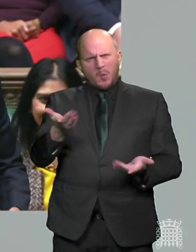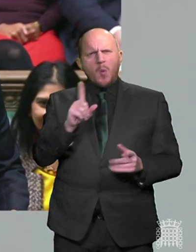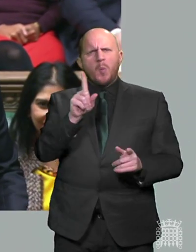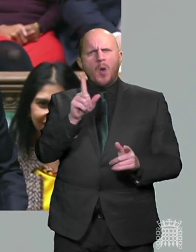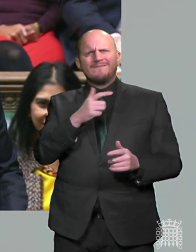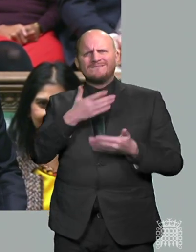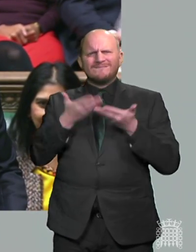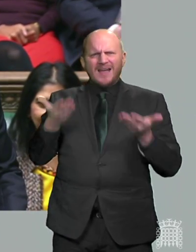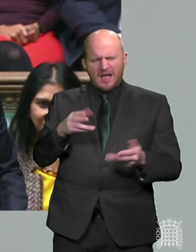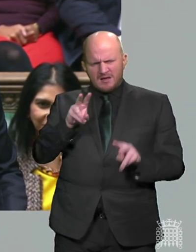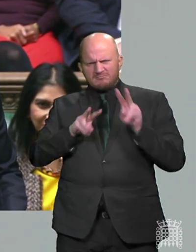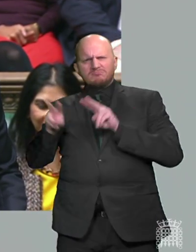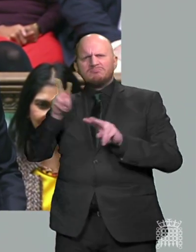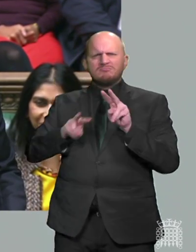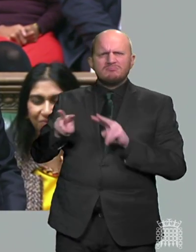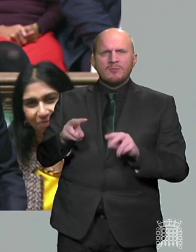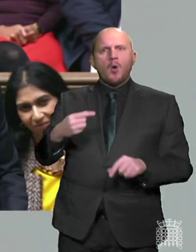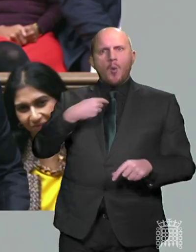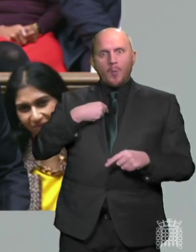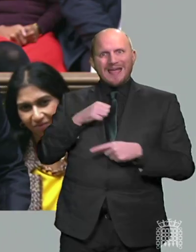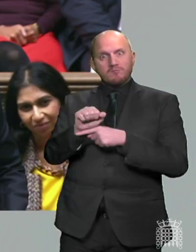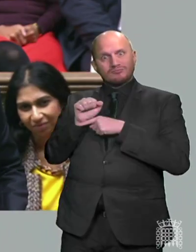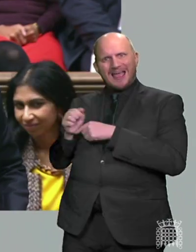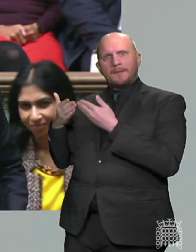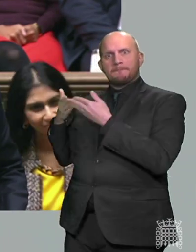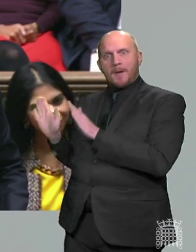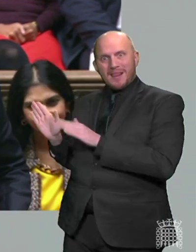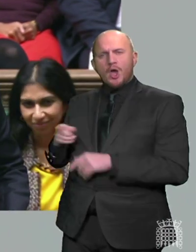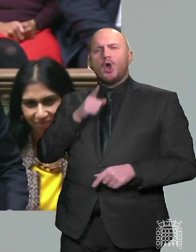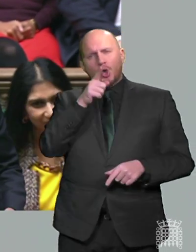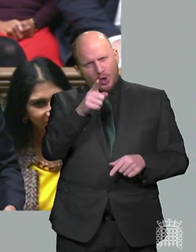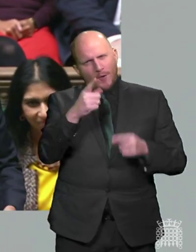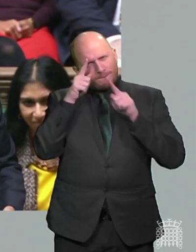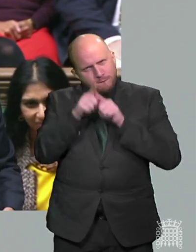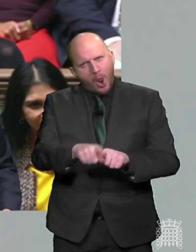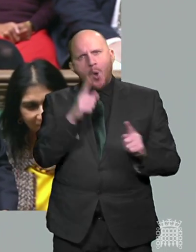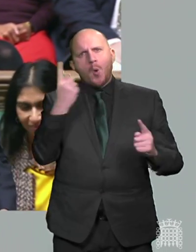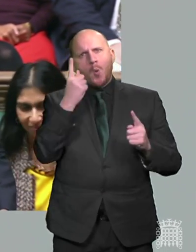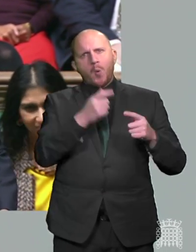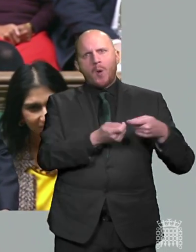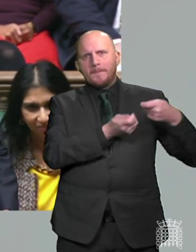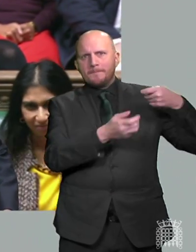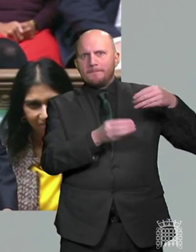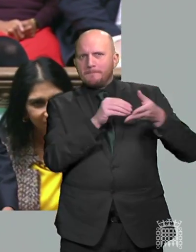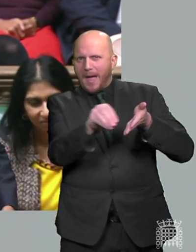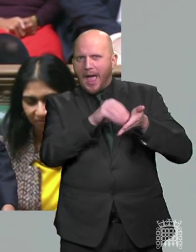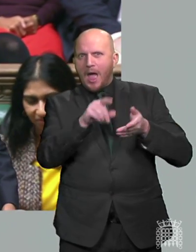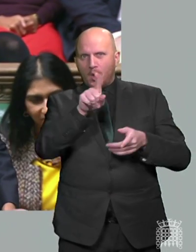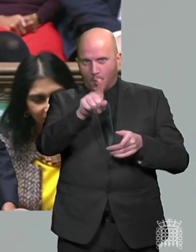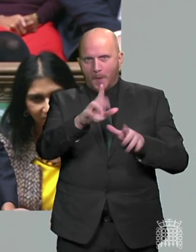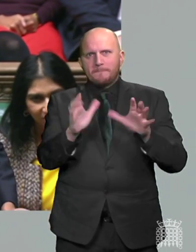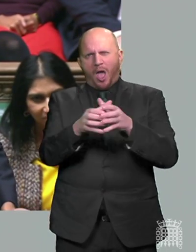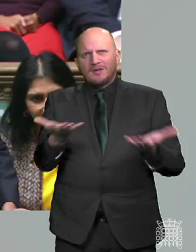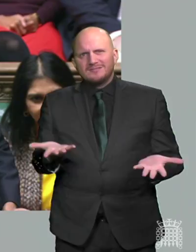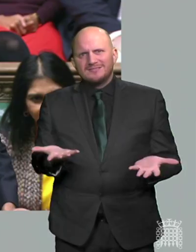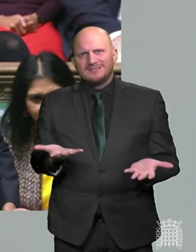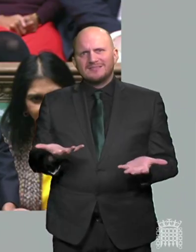We are actually protecting the public; they are protecting their paymasters.